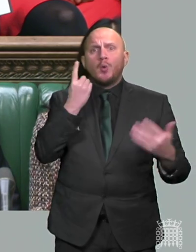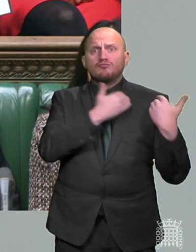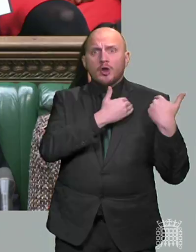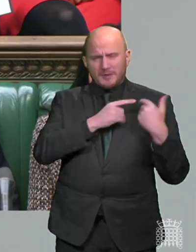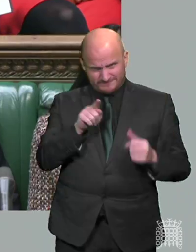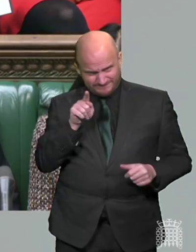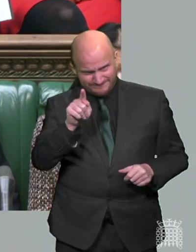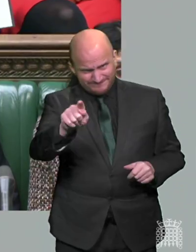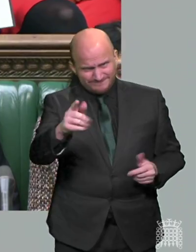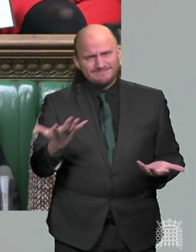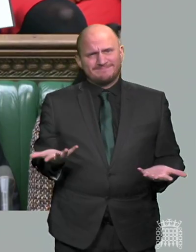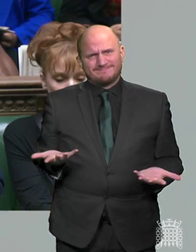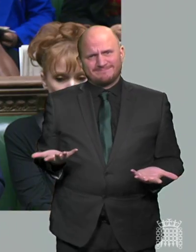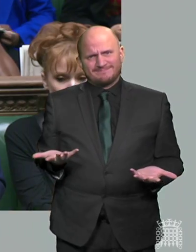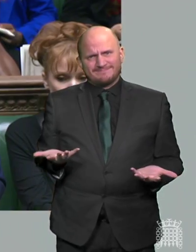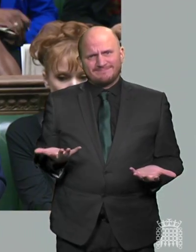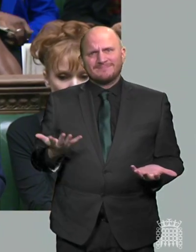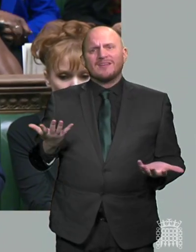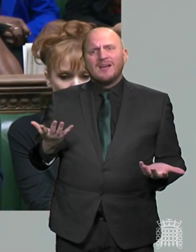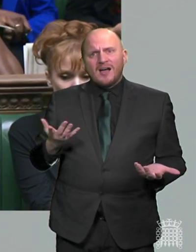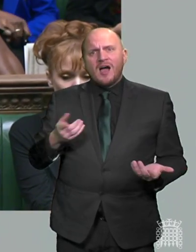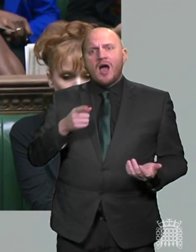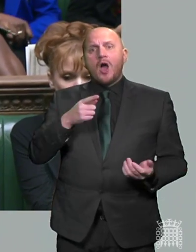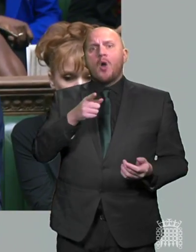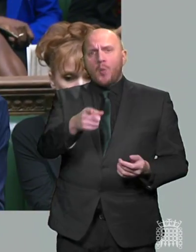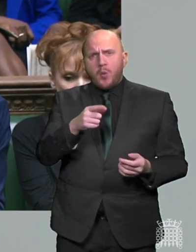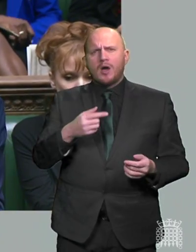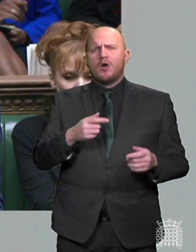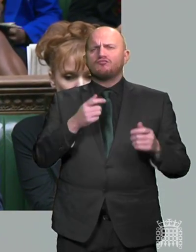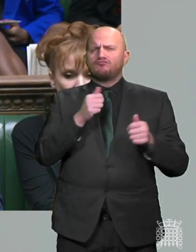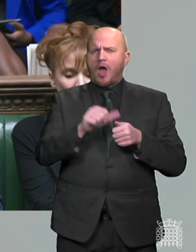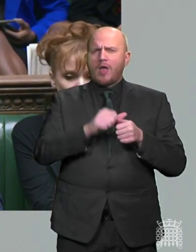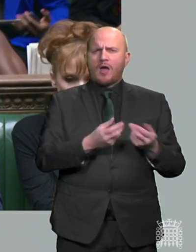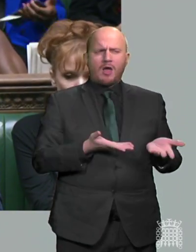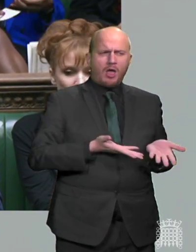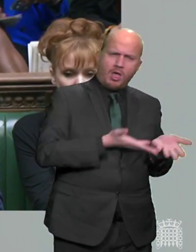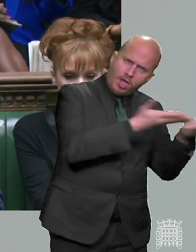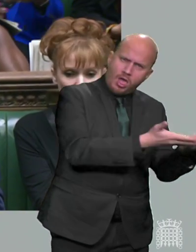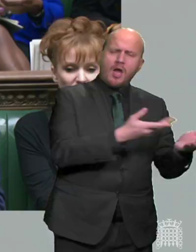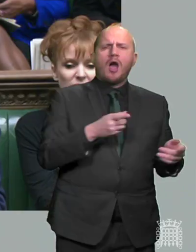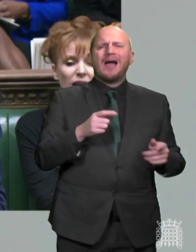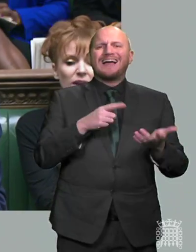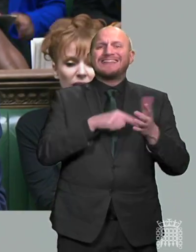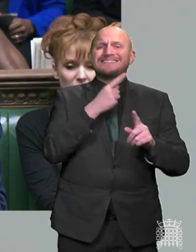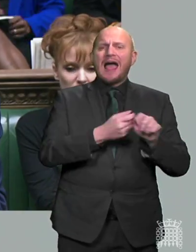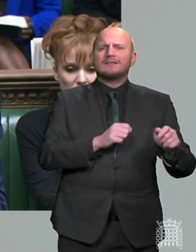The reason that he cannot choose nurses over non-doms is because he is too weak to stand up to the tax avoiders.